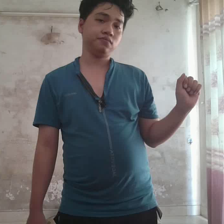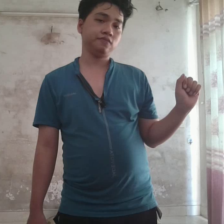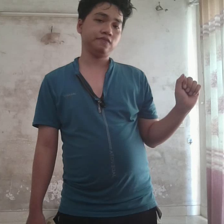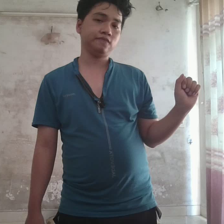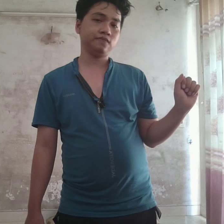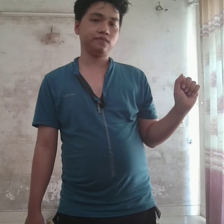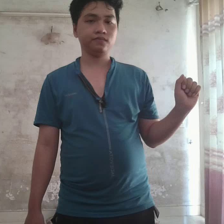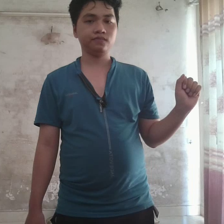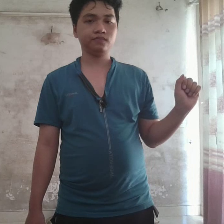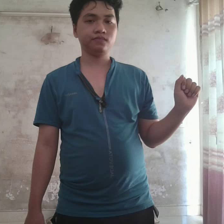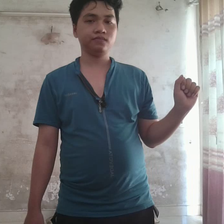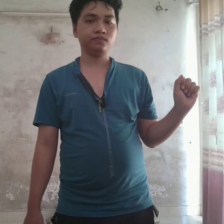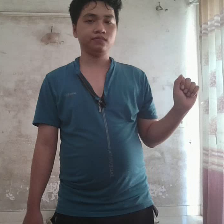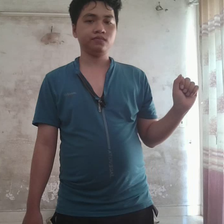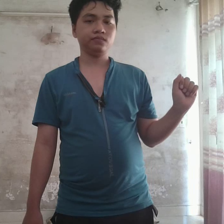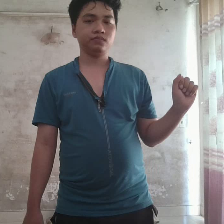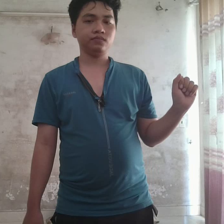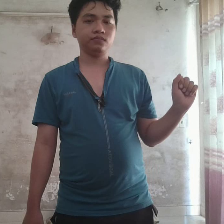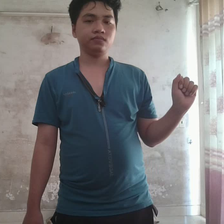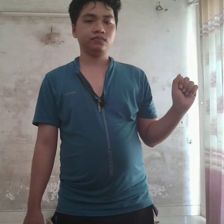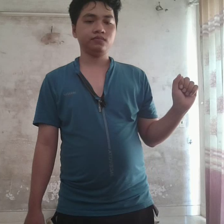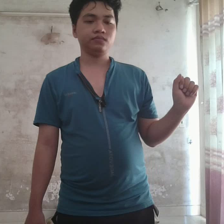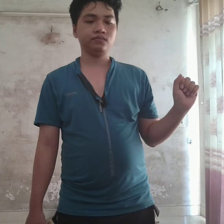a